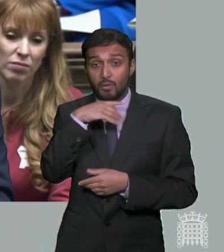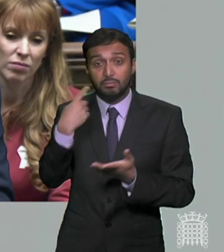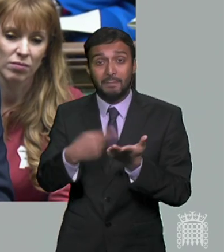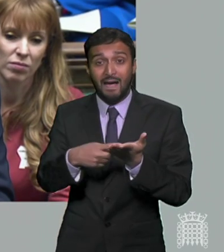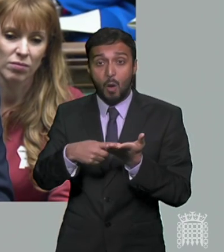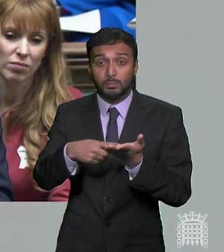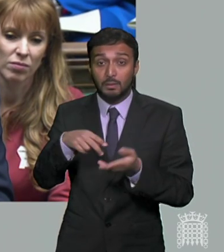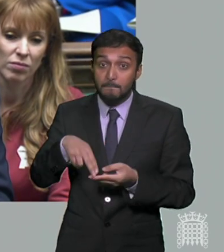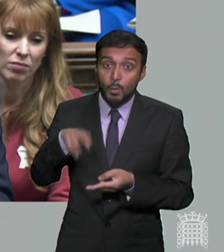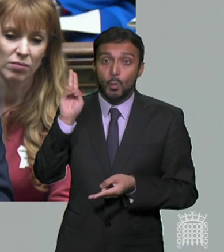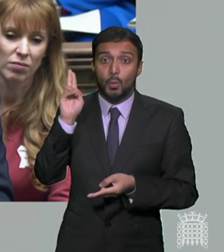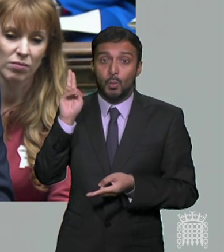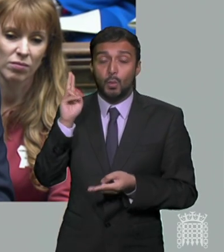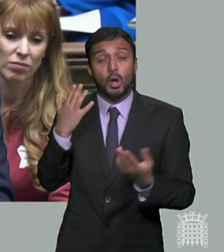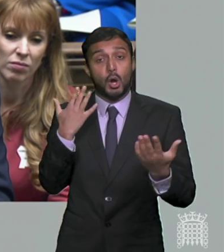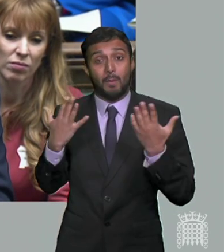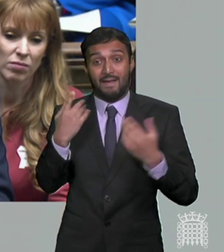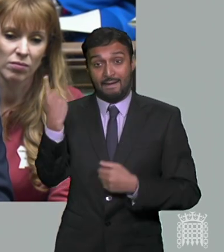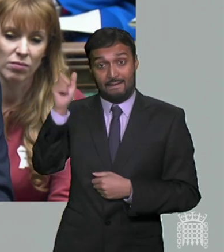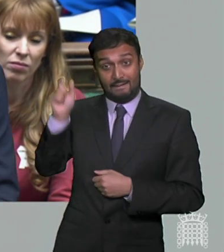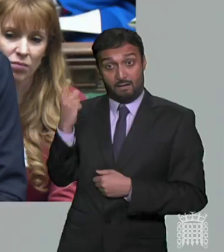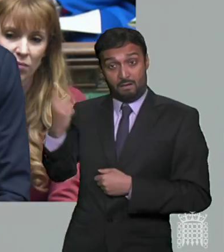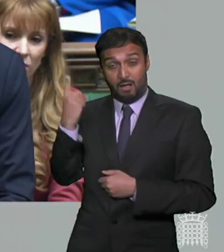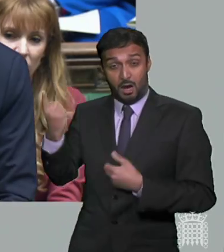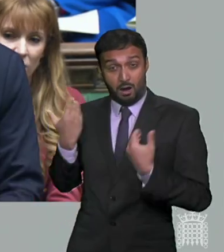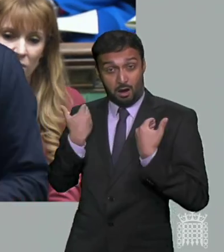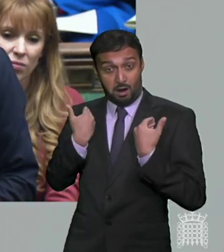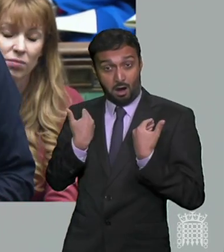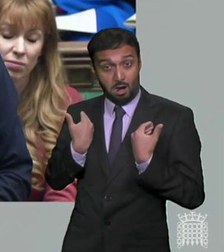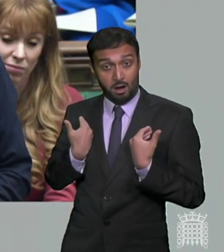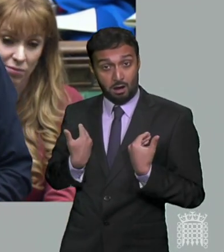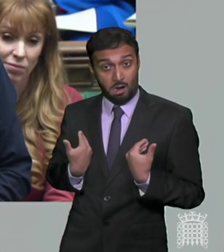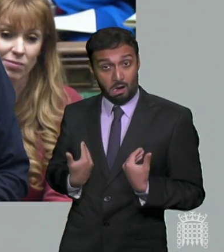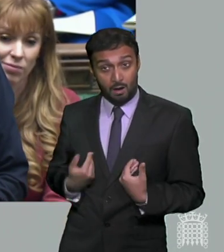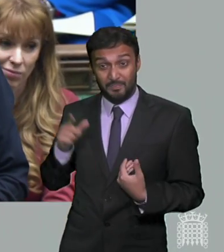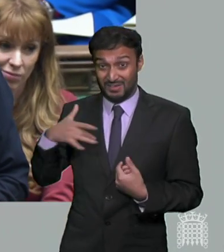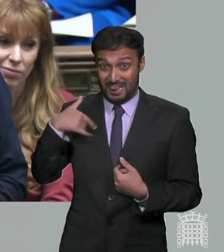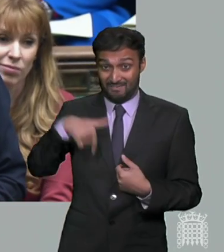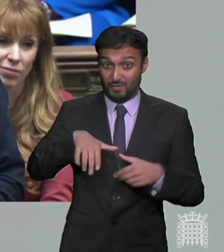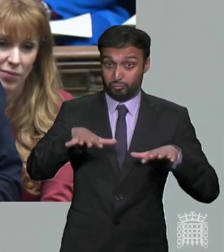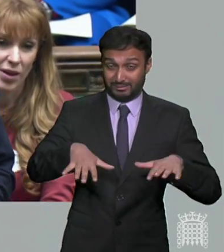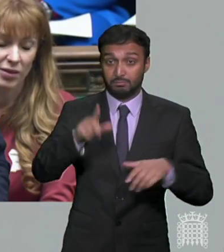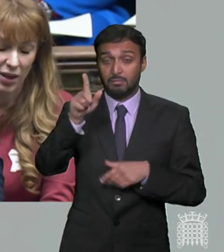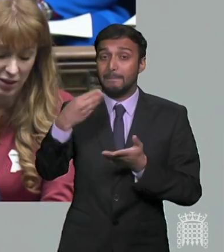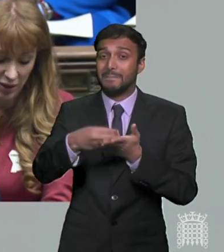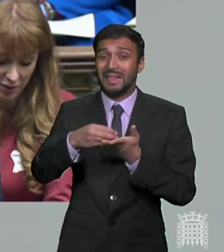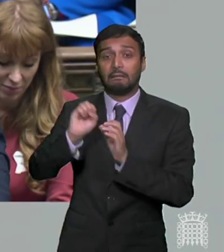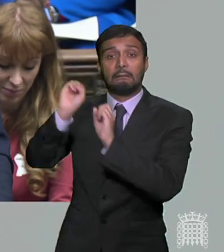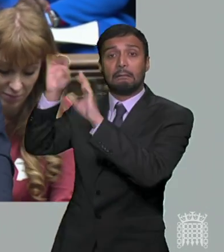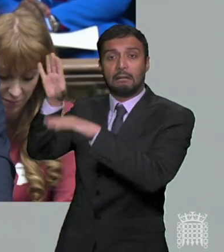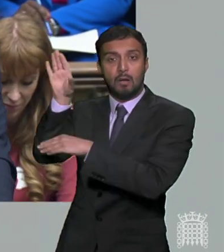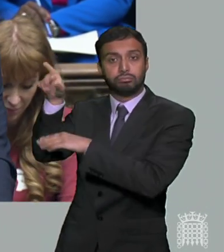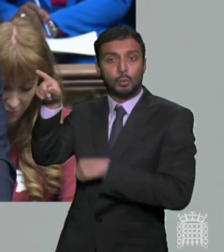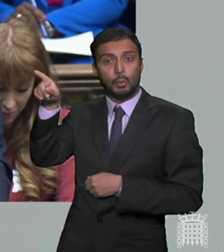Contrast that with a super wealthy non-dom living here but holding their income overseas.